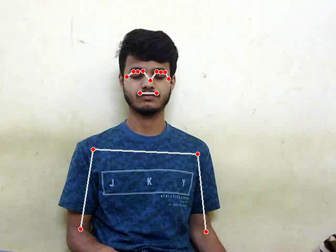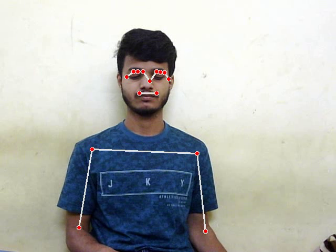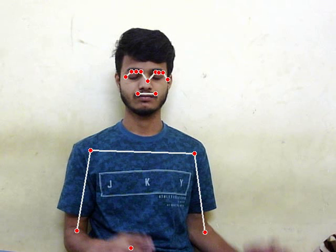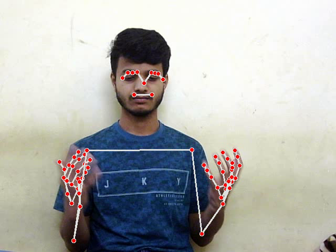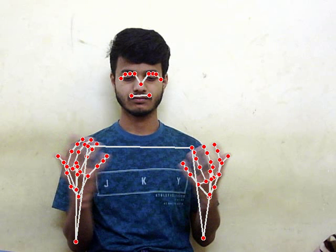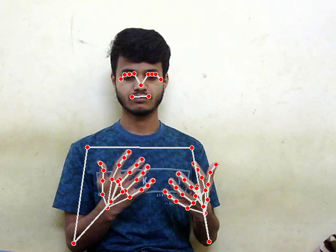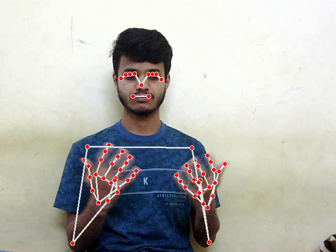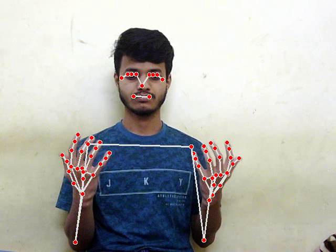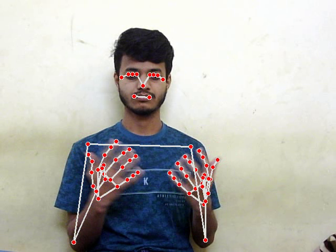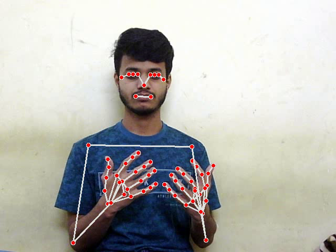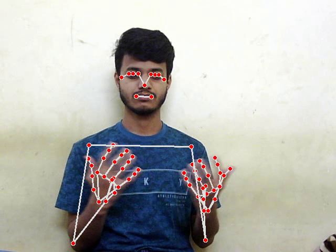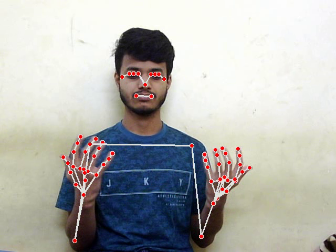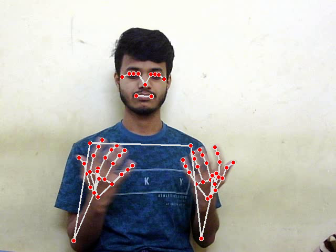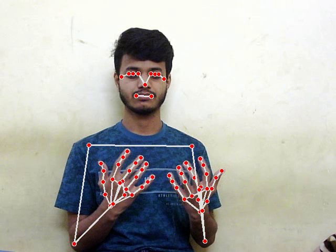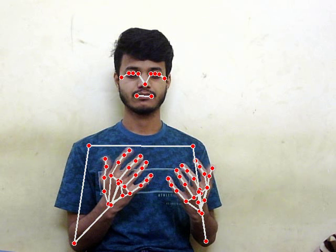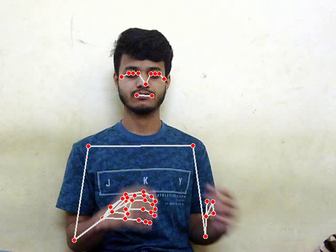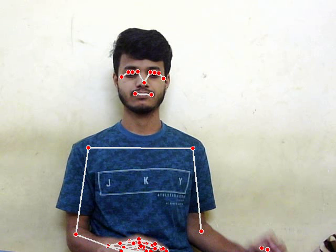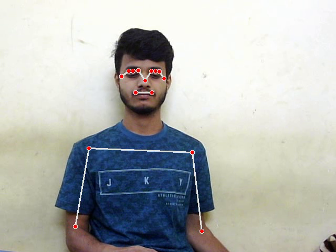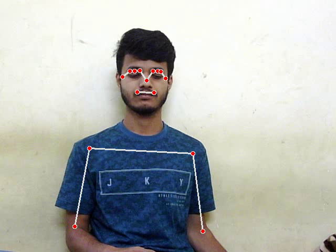what